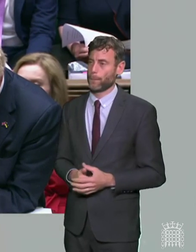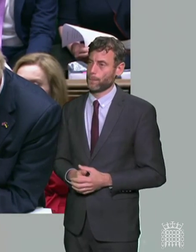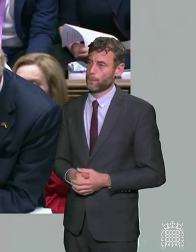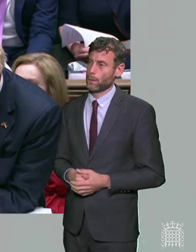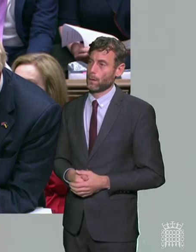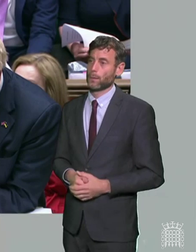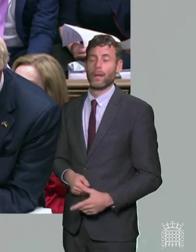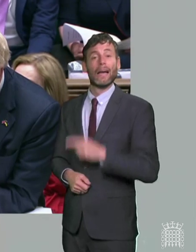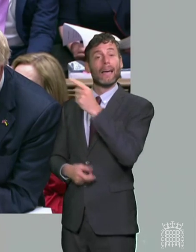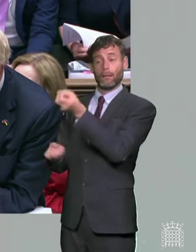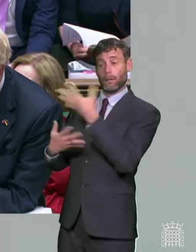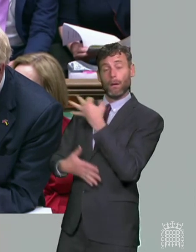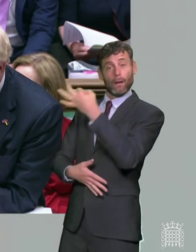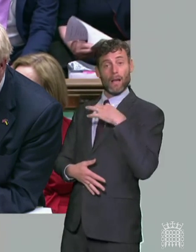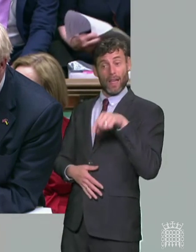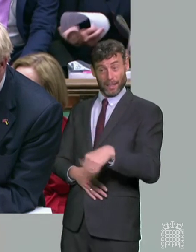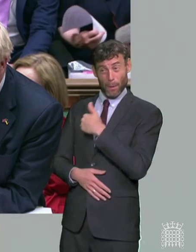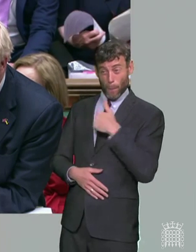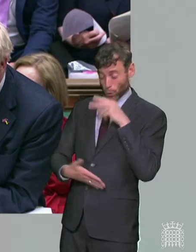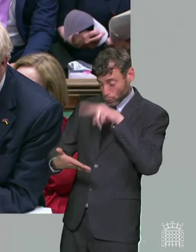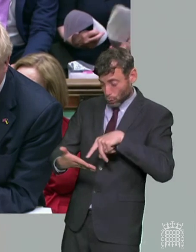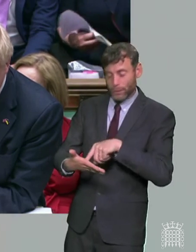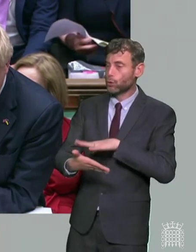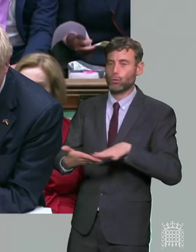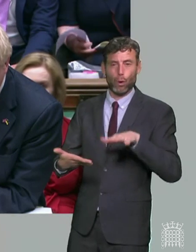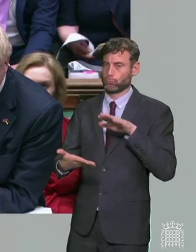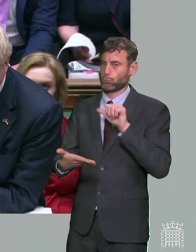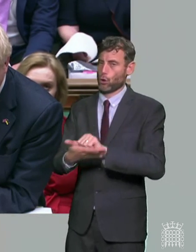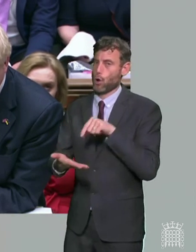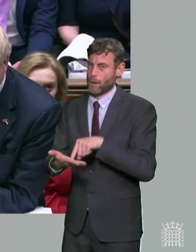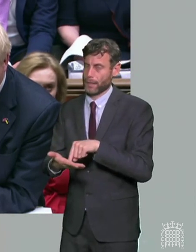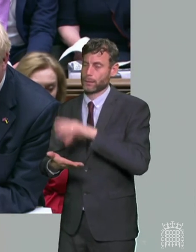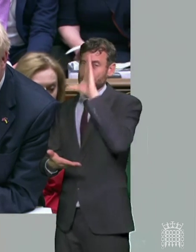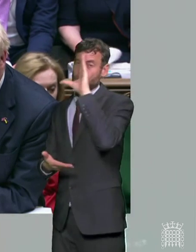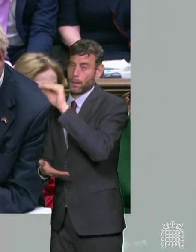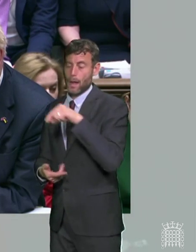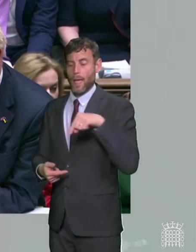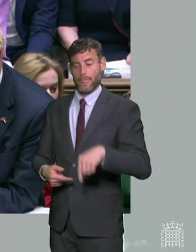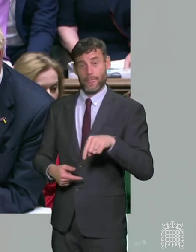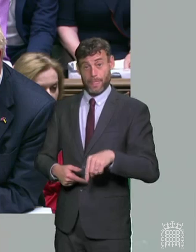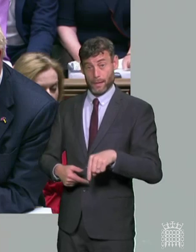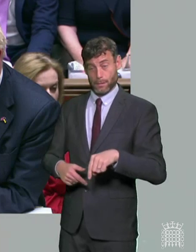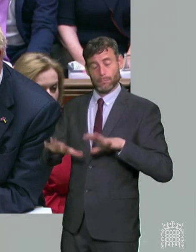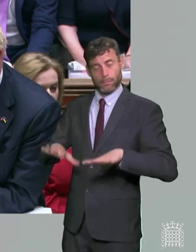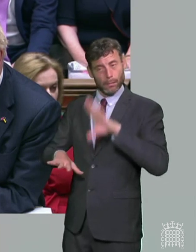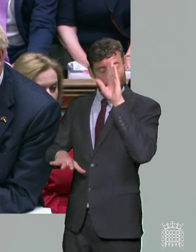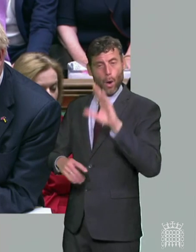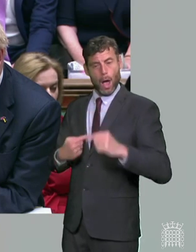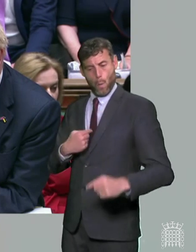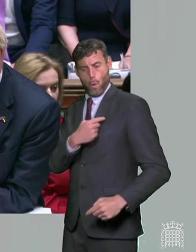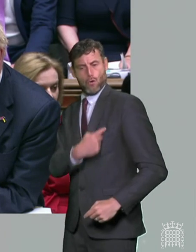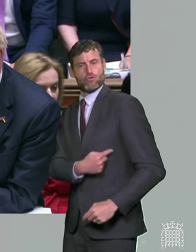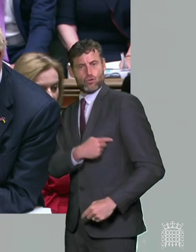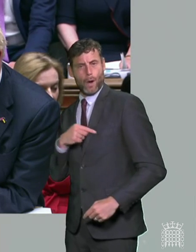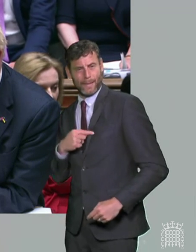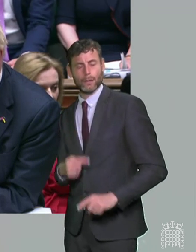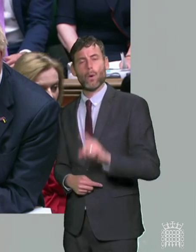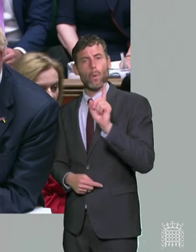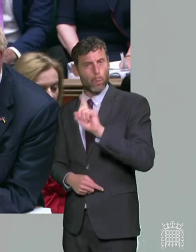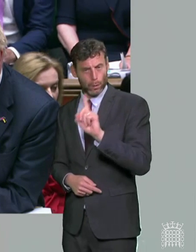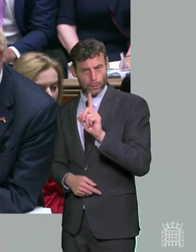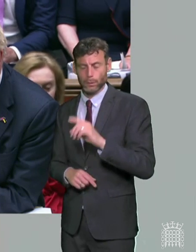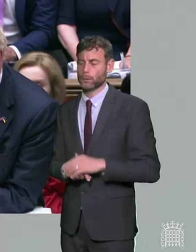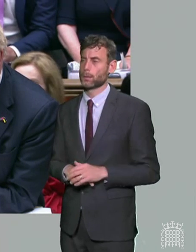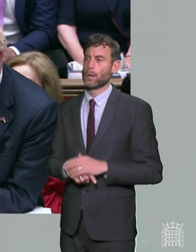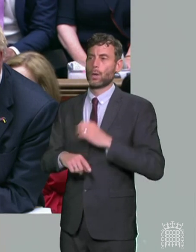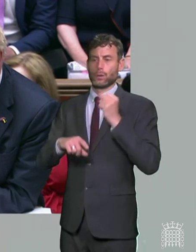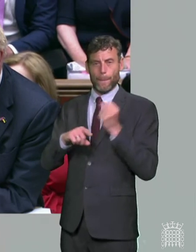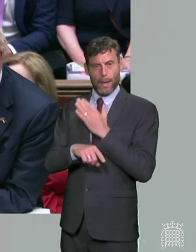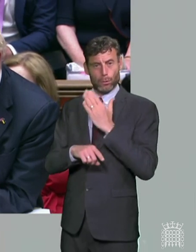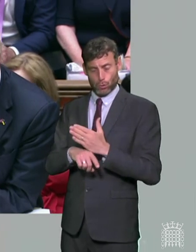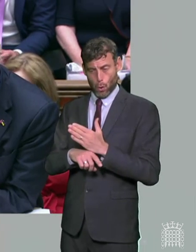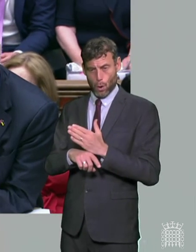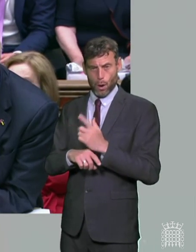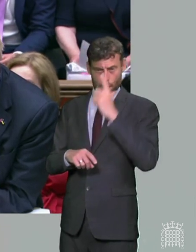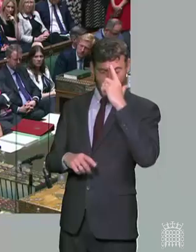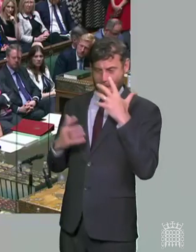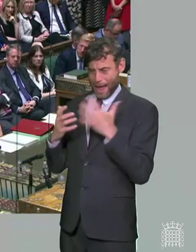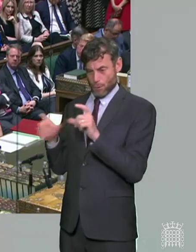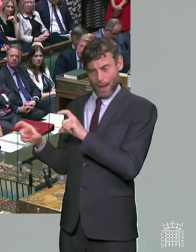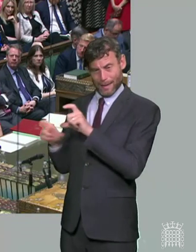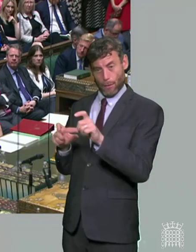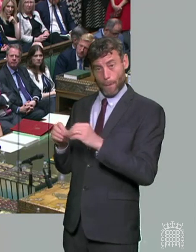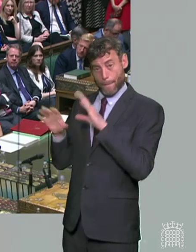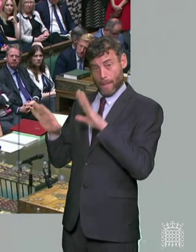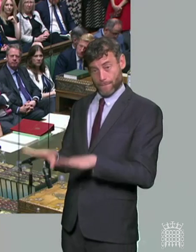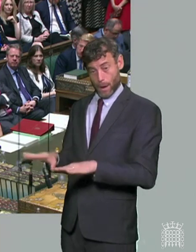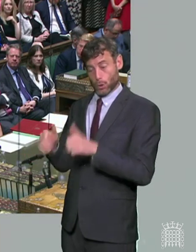I can also tell him that the most important commitment that I think everybody in this House has made is to the balance and symmetry of the Belfast/Good Friday agreement.